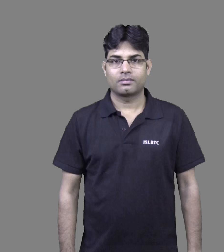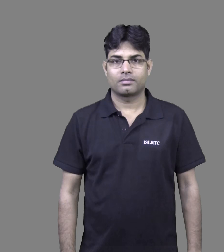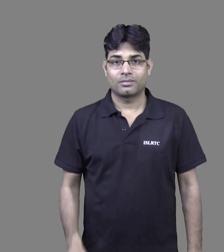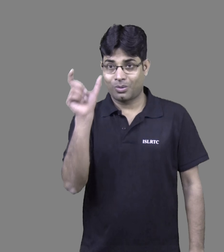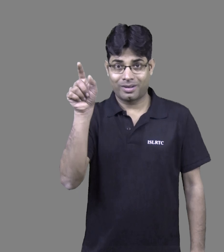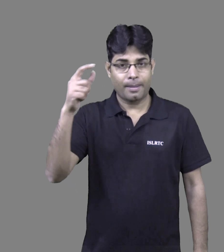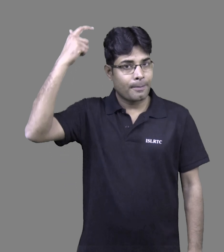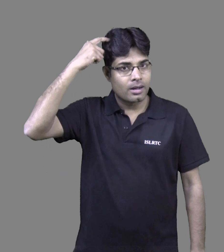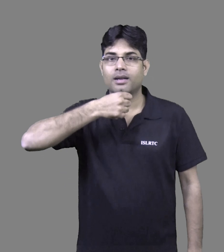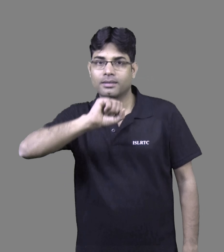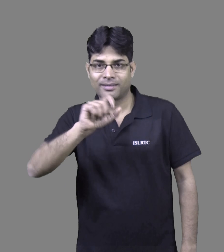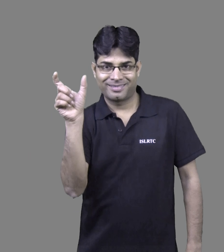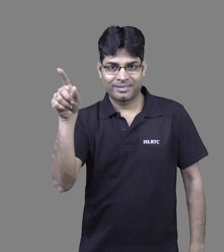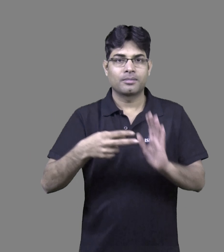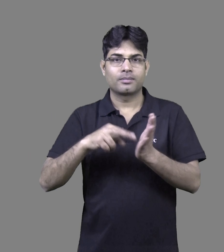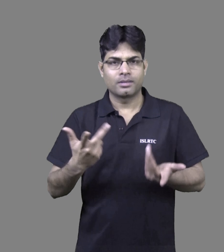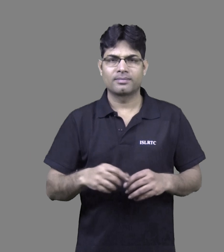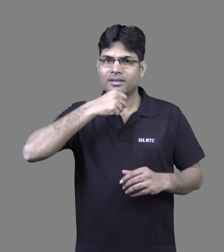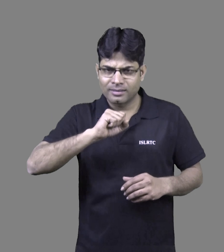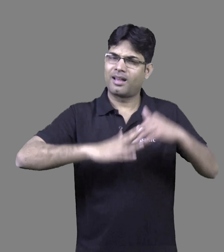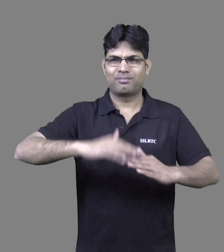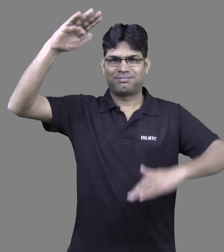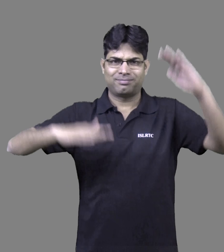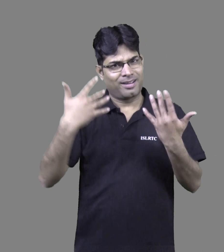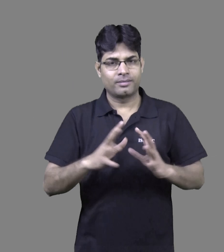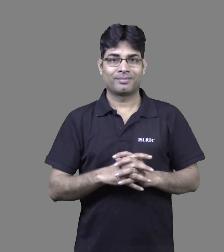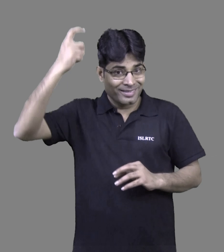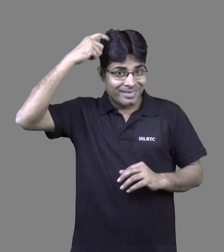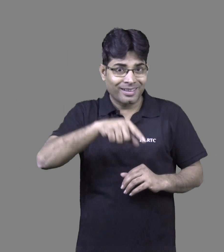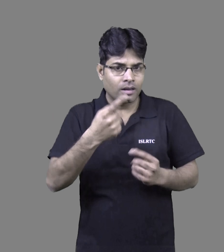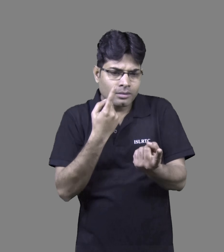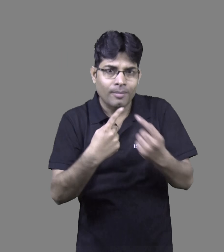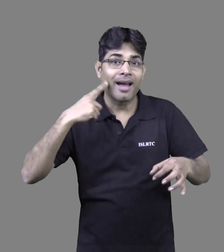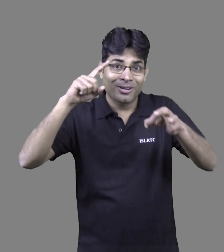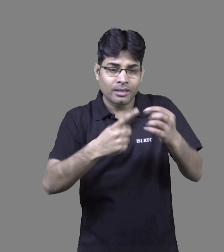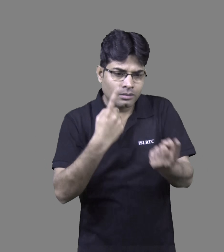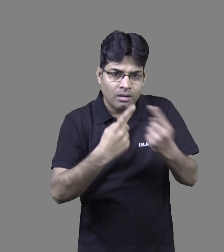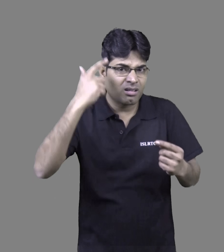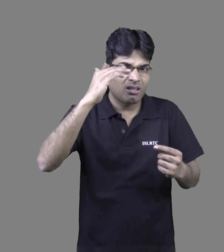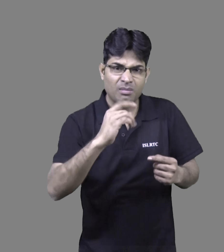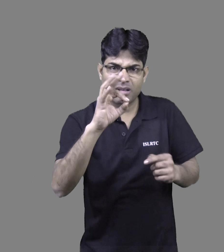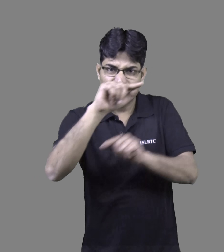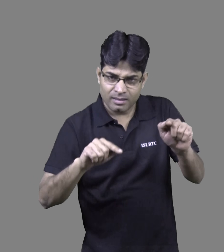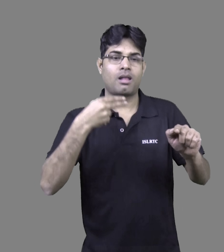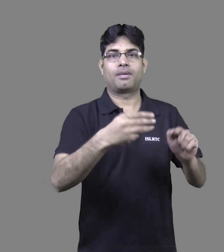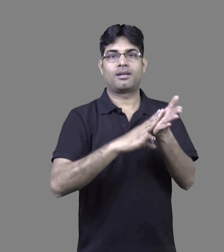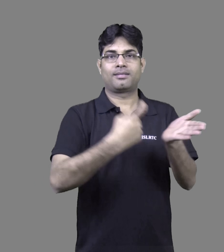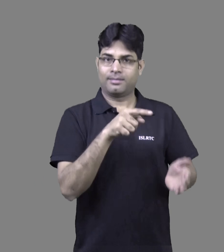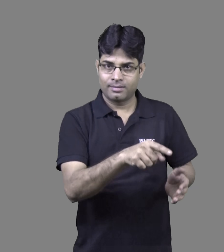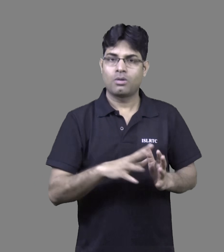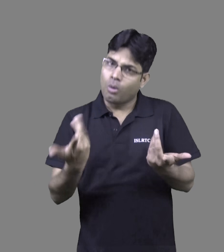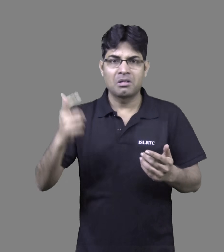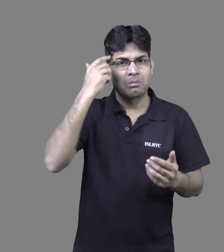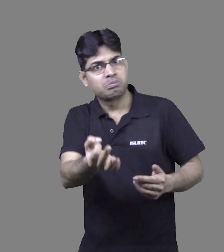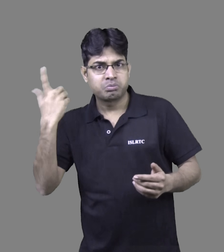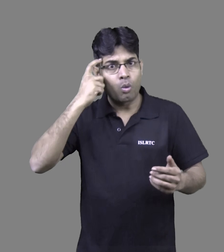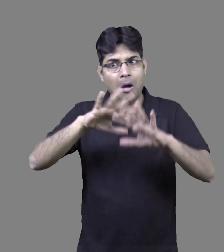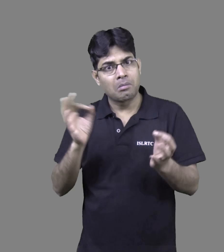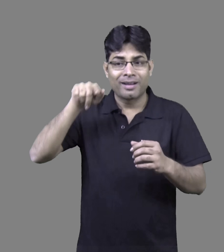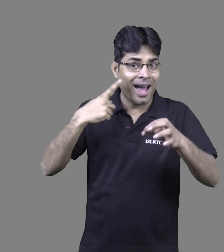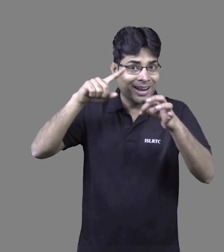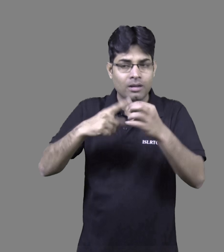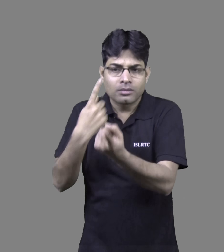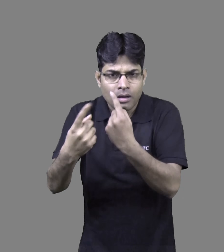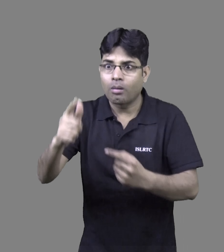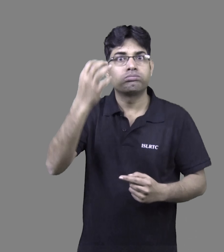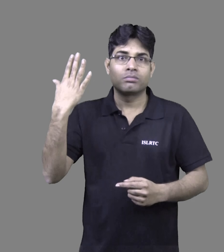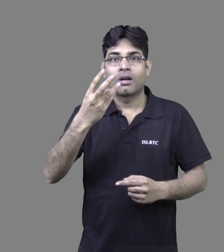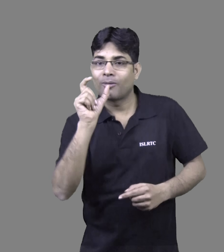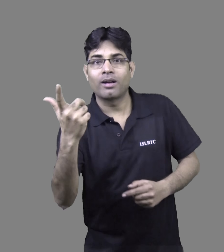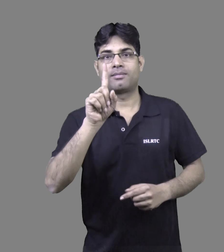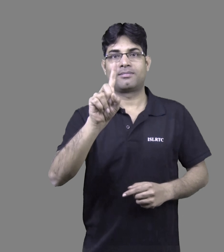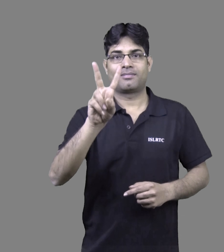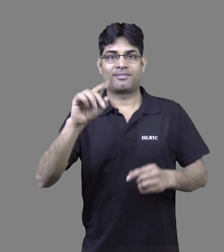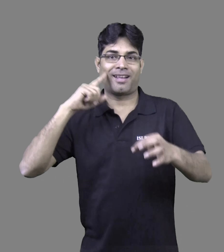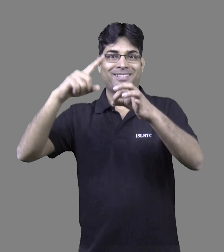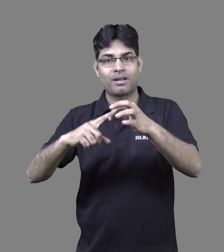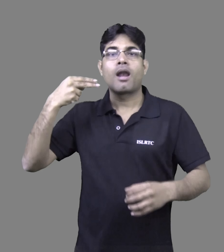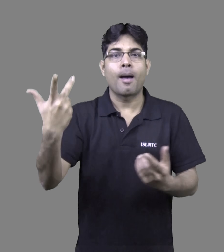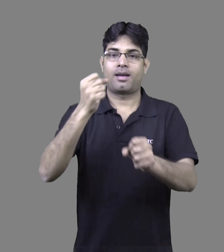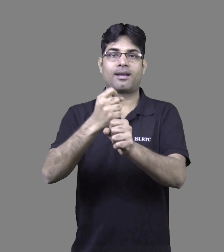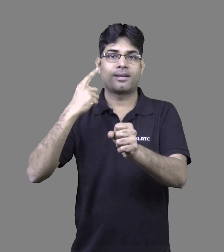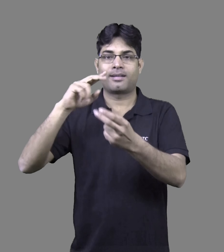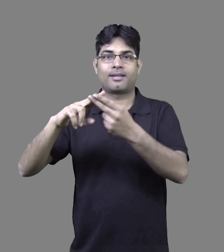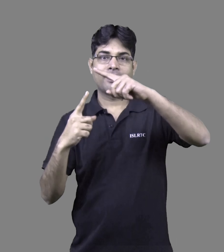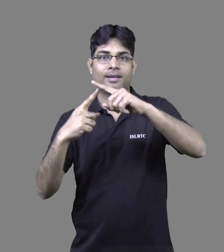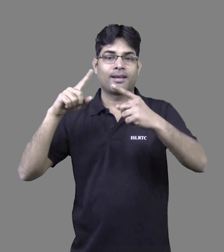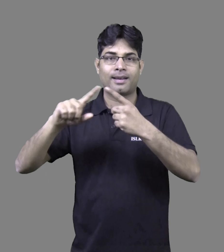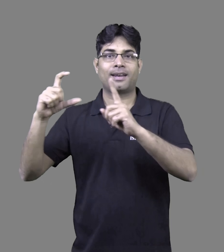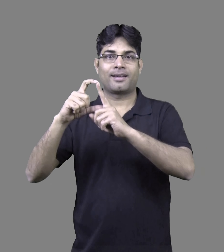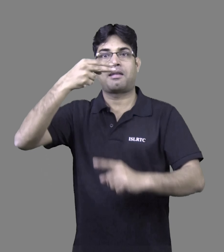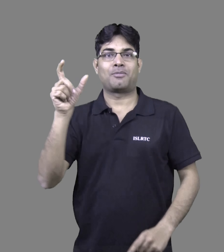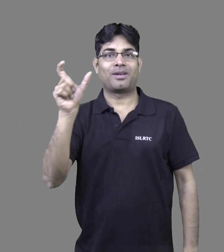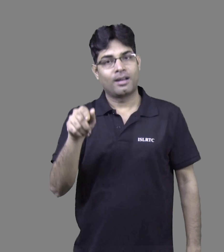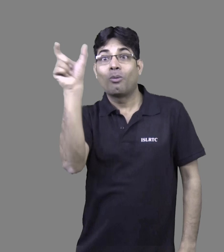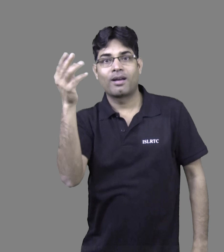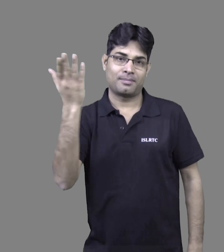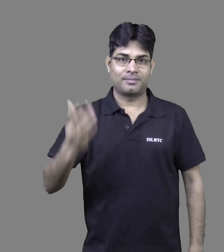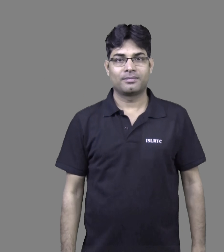Mental Age Gifted Children